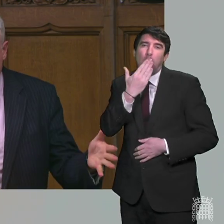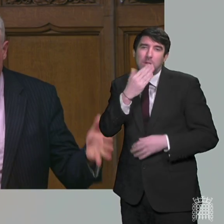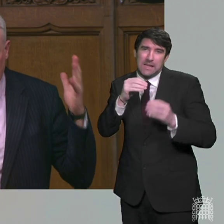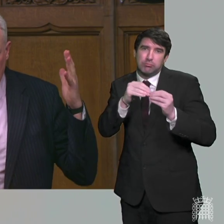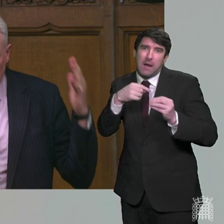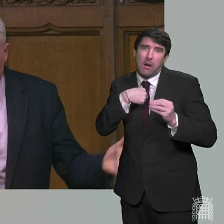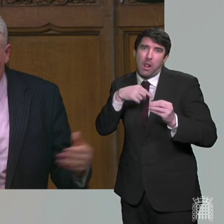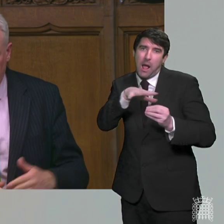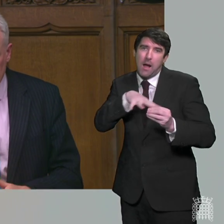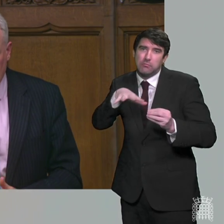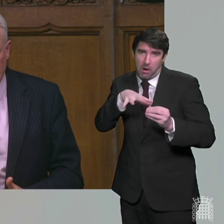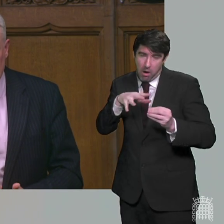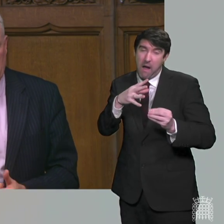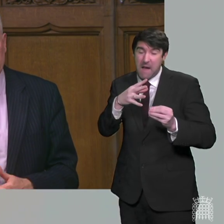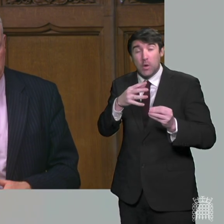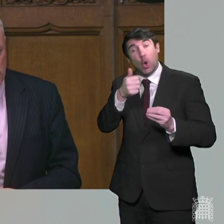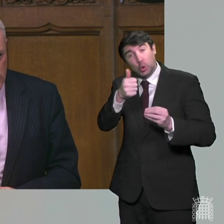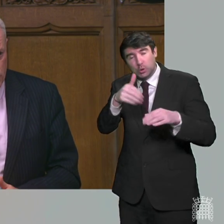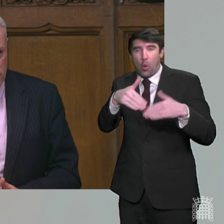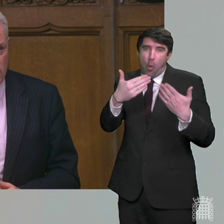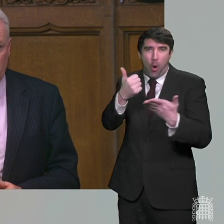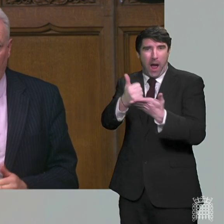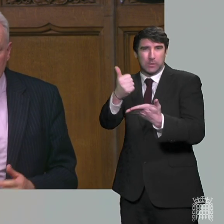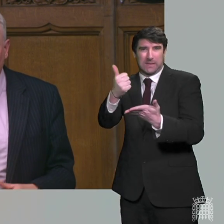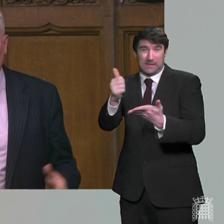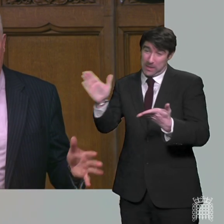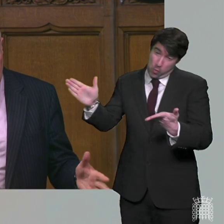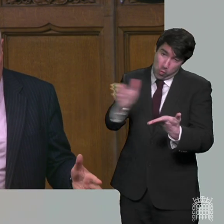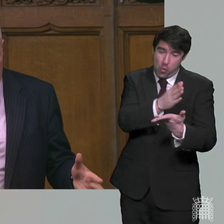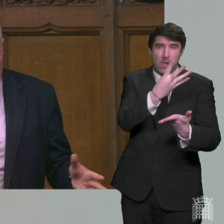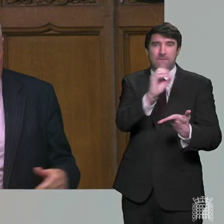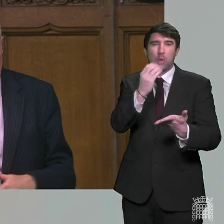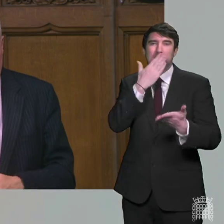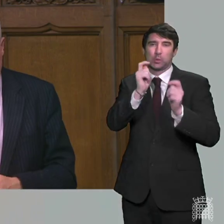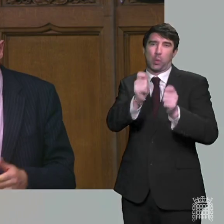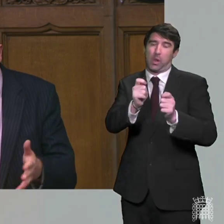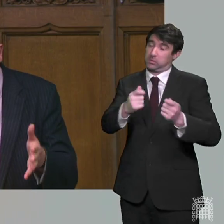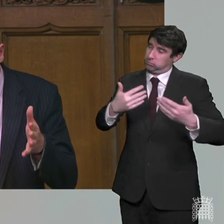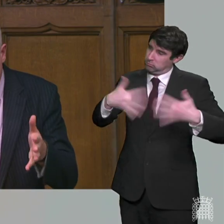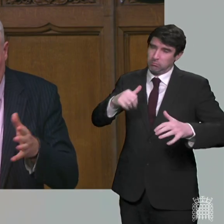This clean sweep is itself an outstanding achievement, and I am very proud of everyone locally.